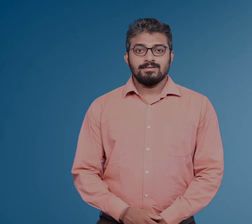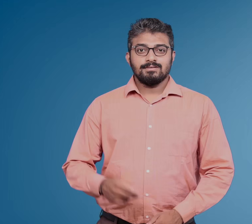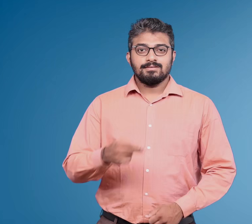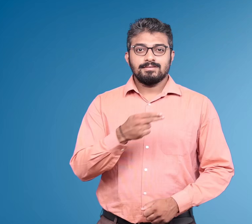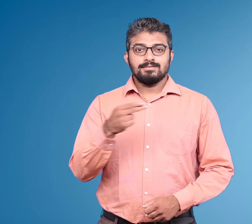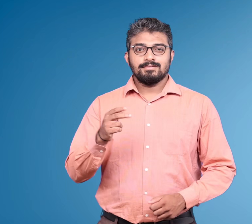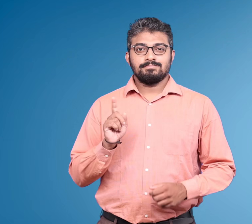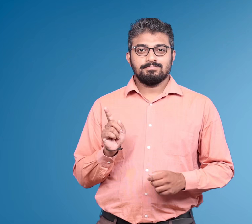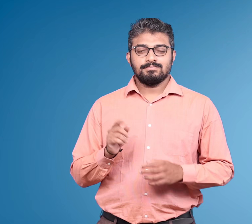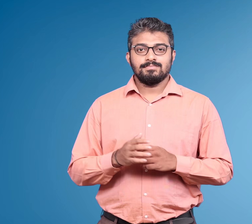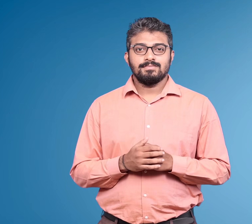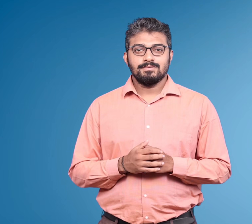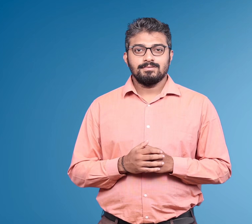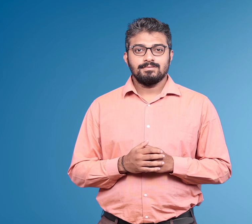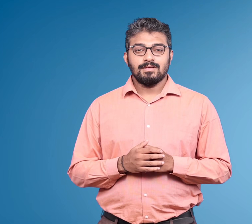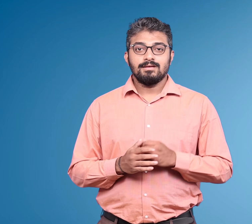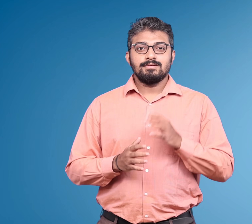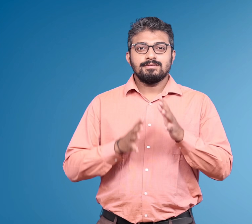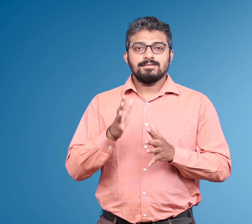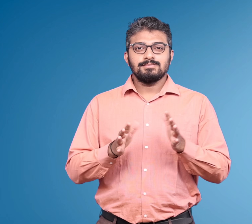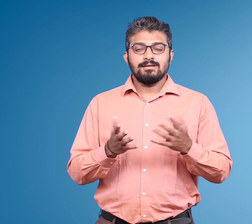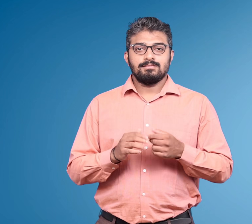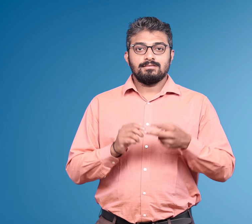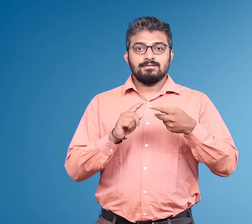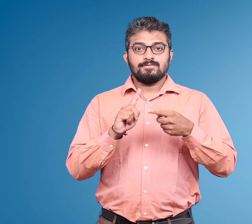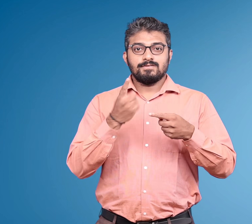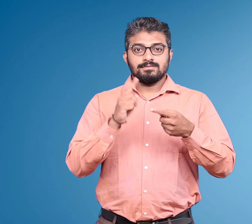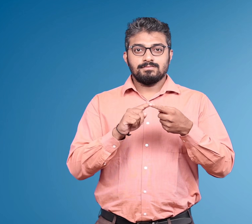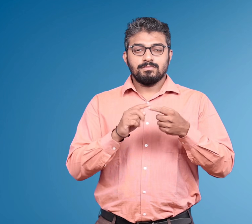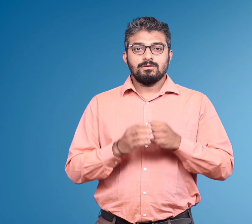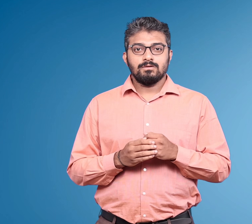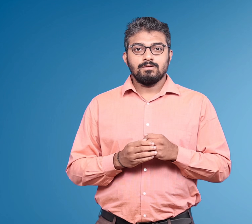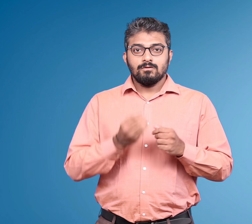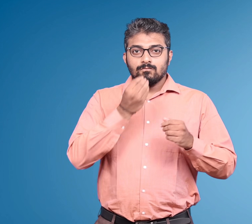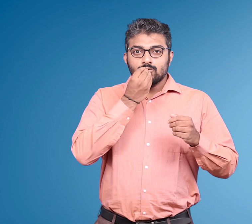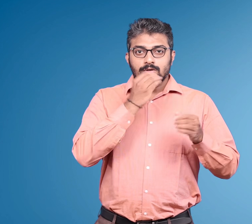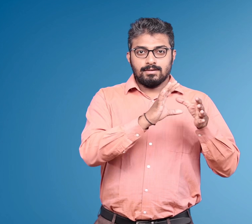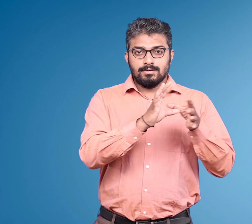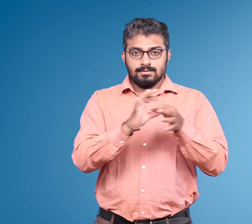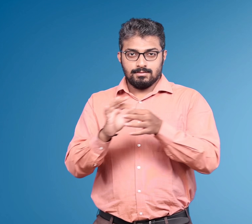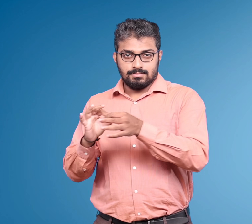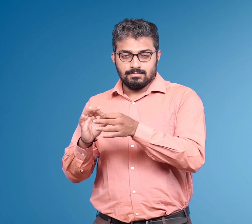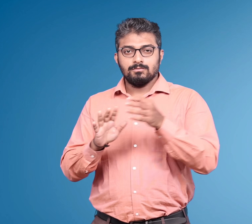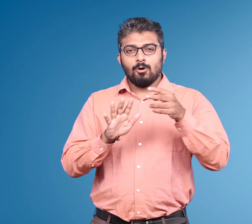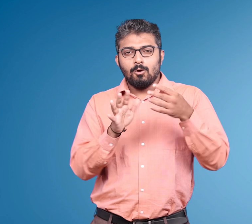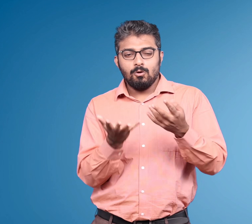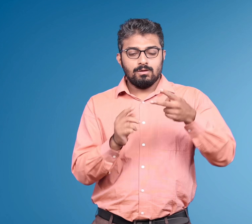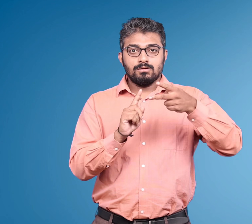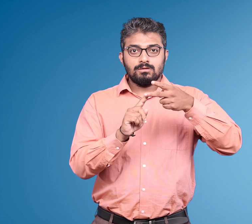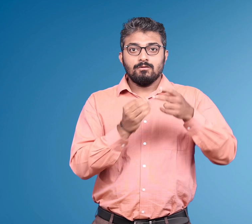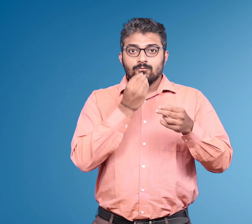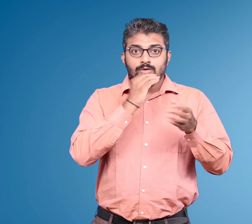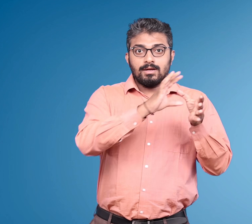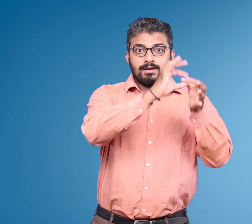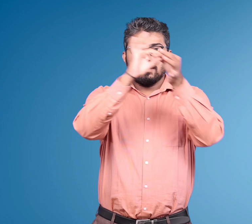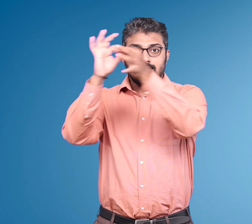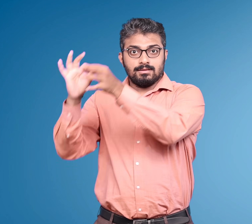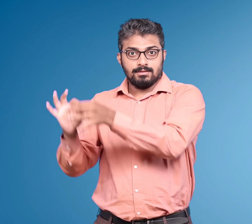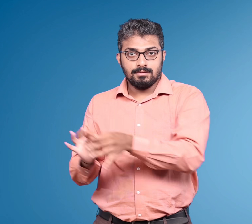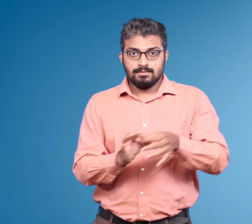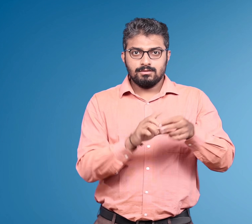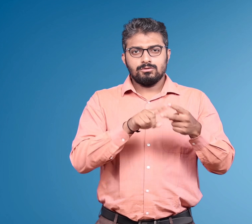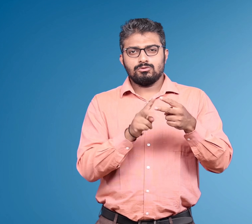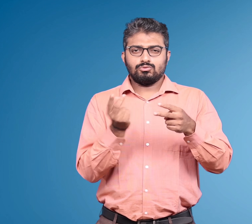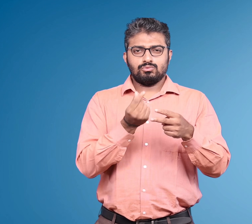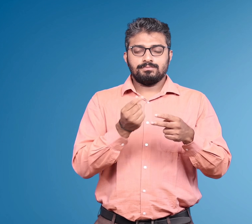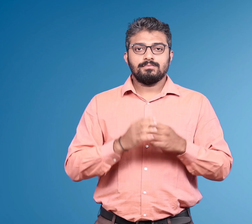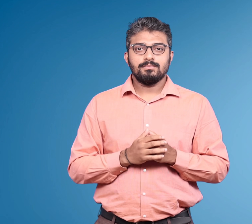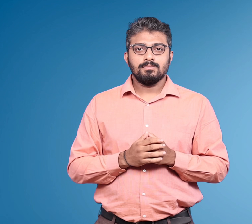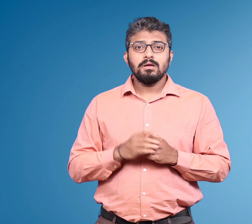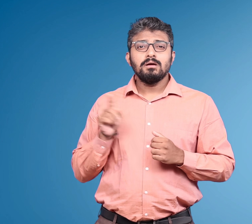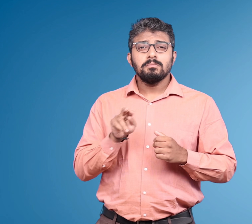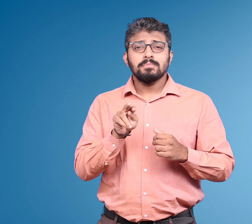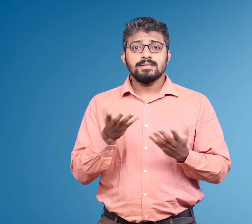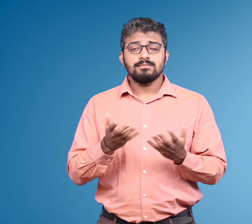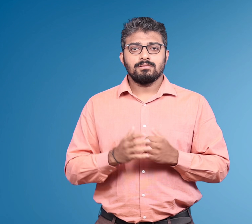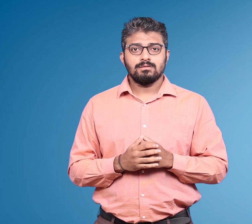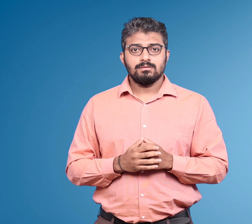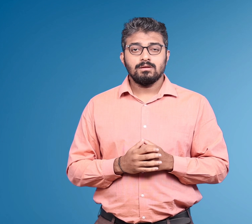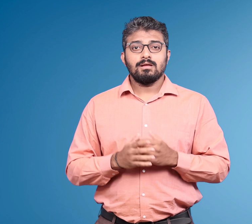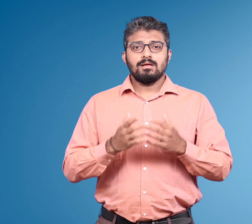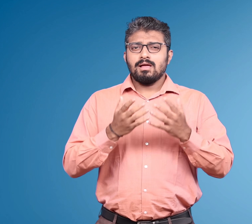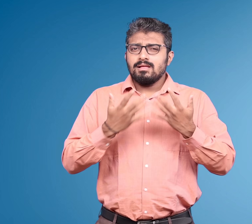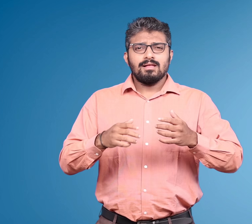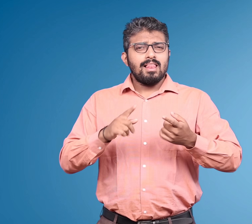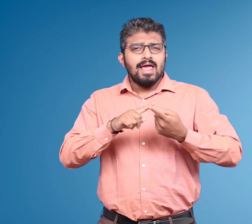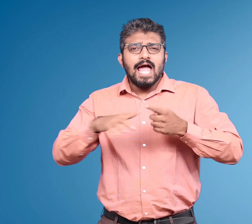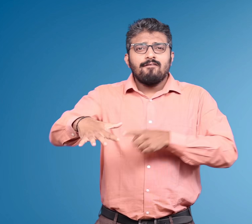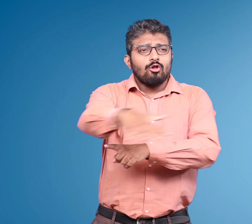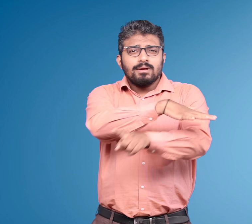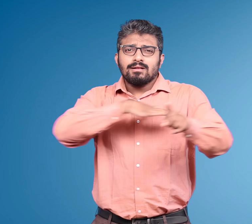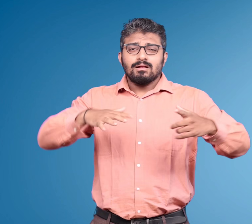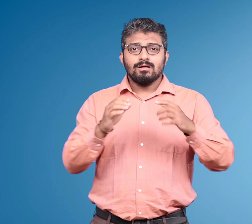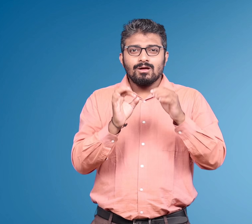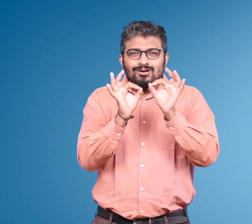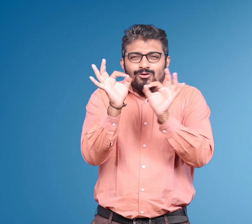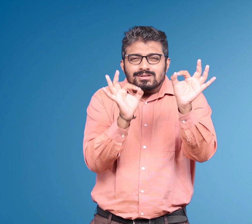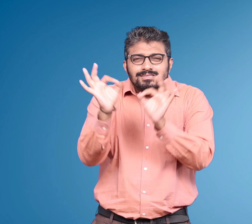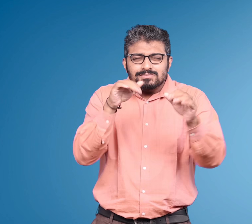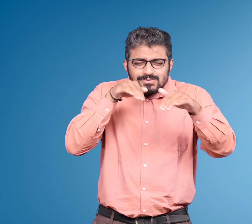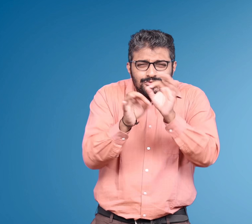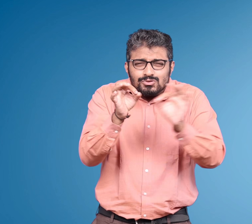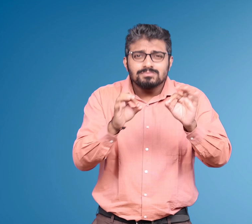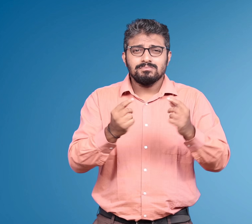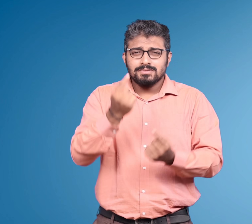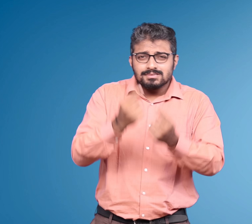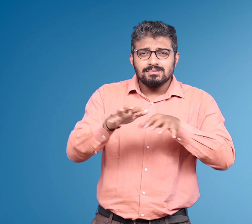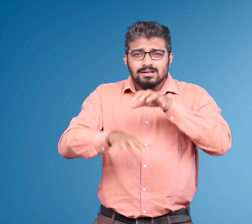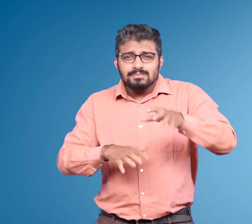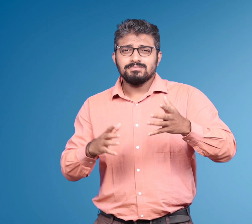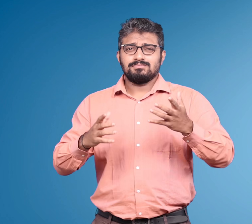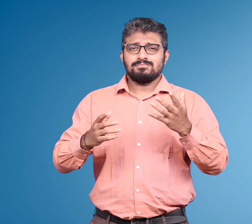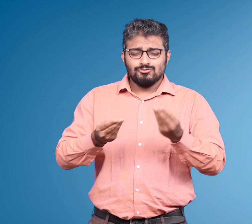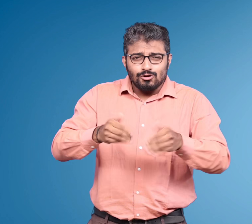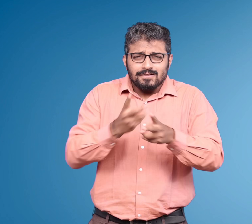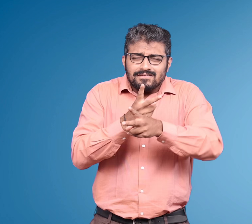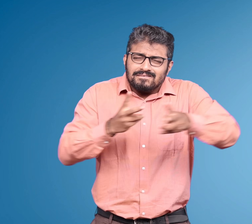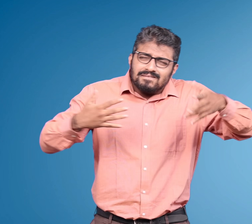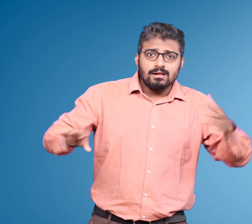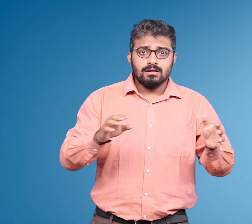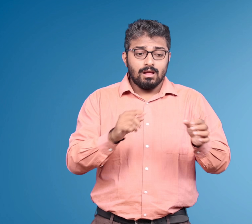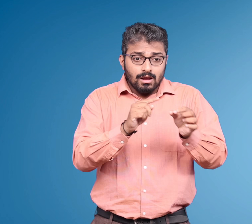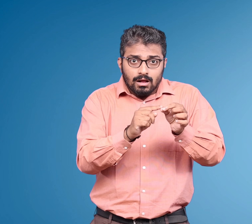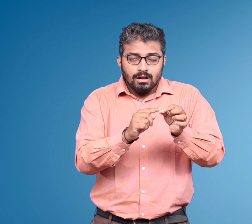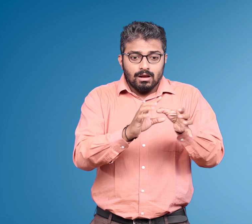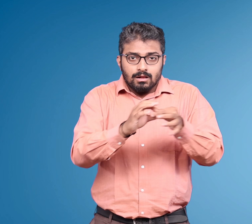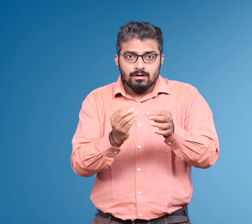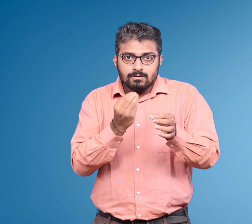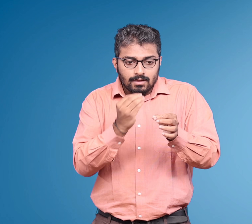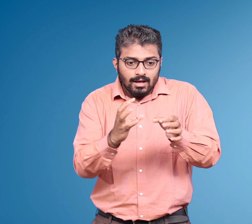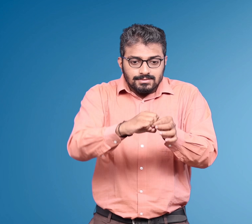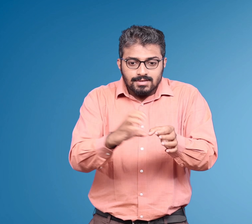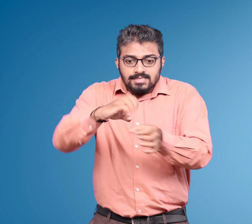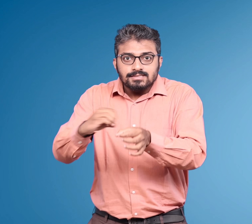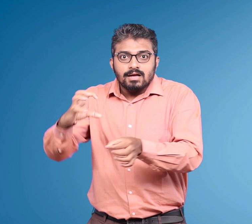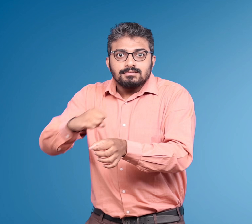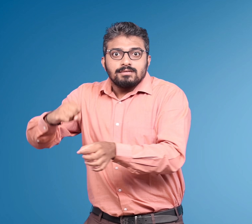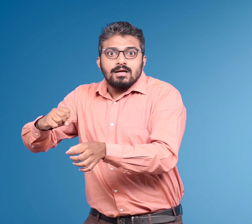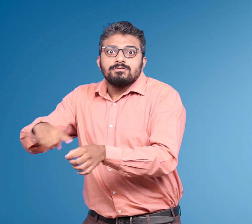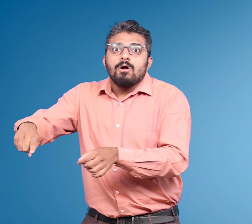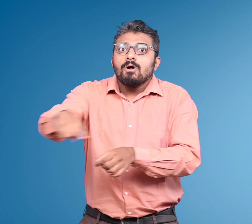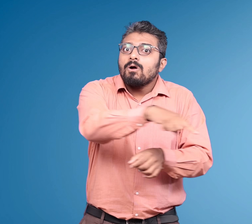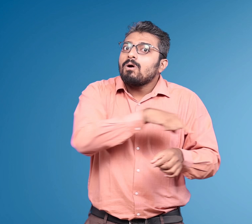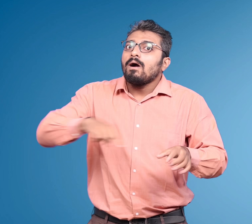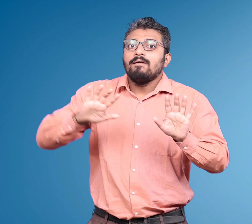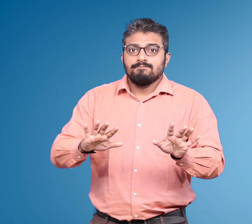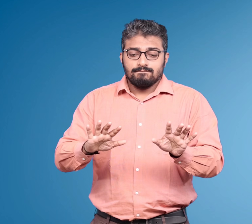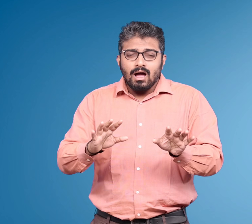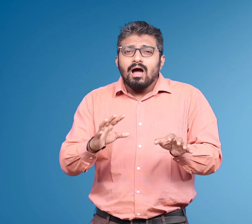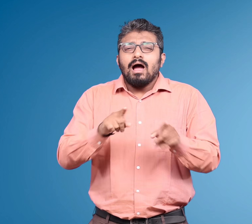Food Chain. This sign means the food chain. A food chain shows how organisms in the environment are related with each other by the food they eat. That is,